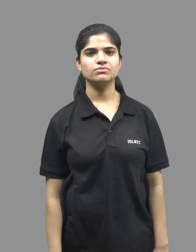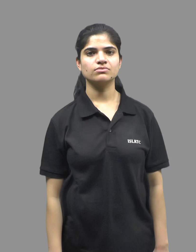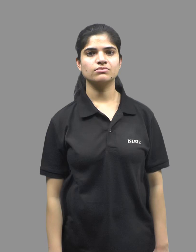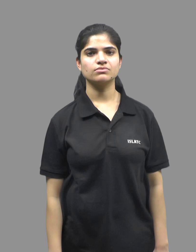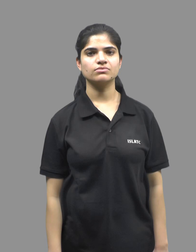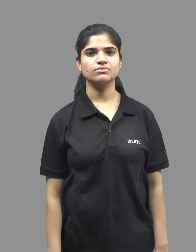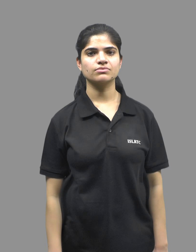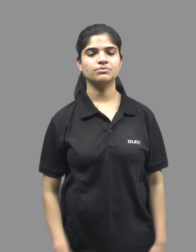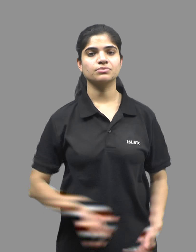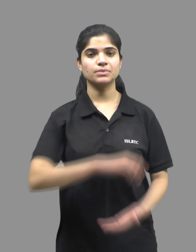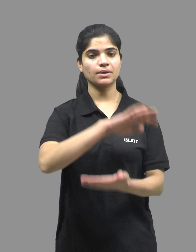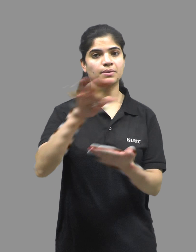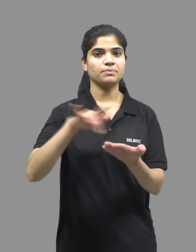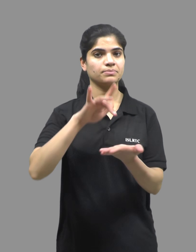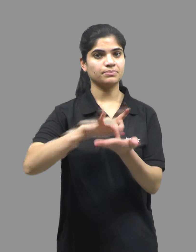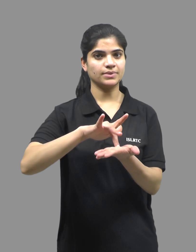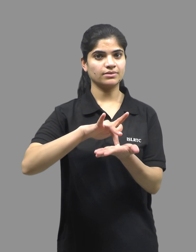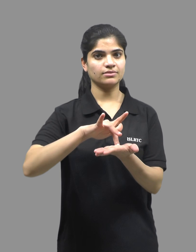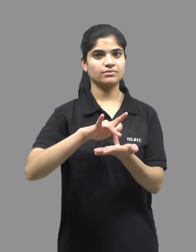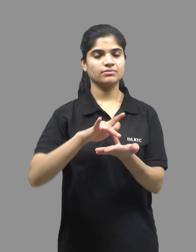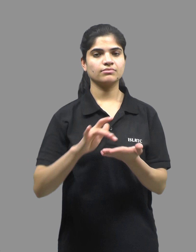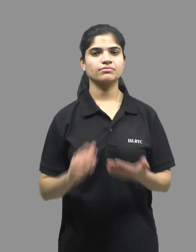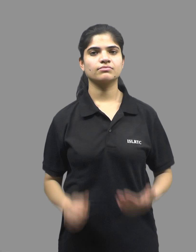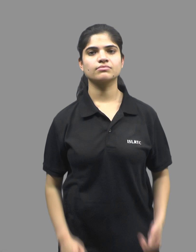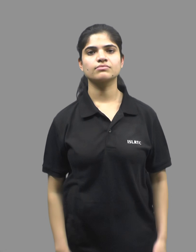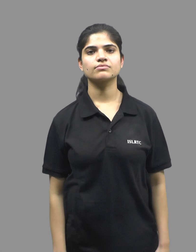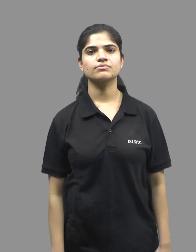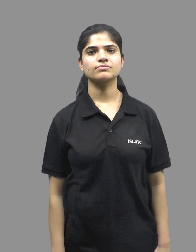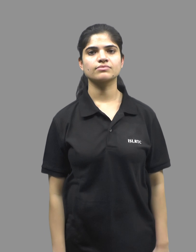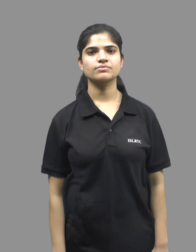Center